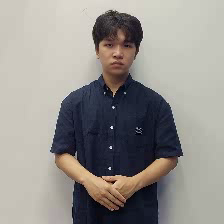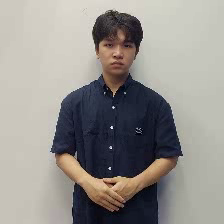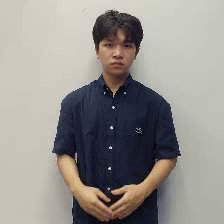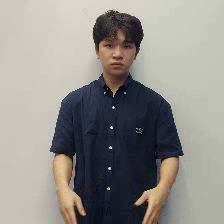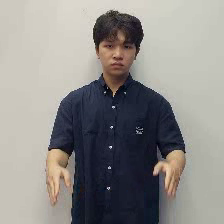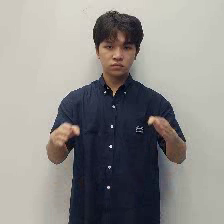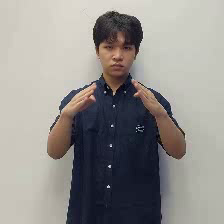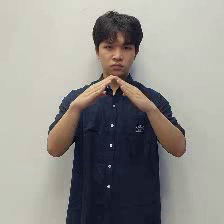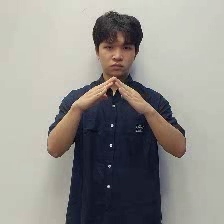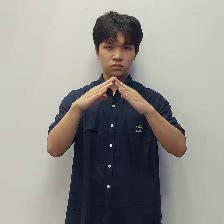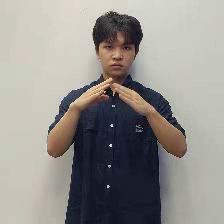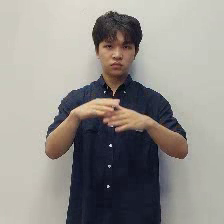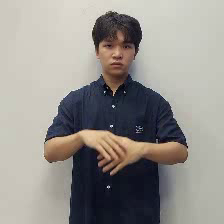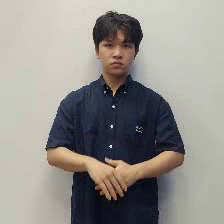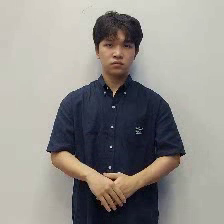Nhà